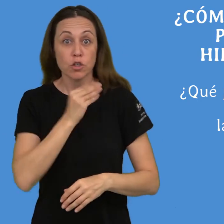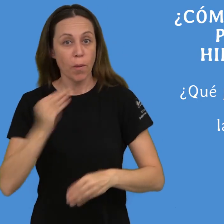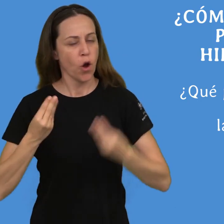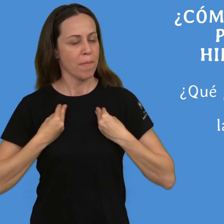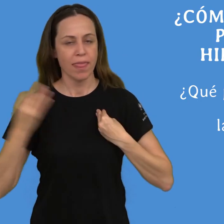vivir